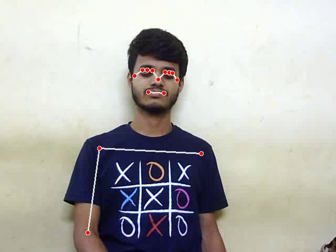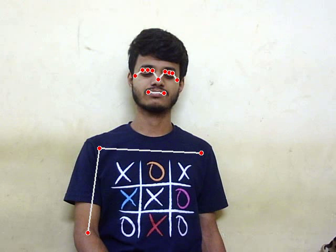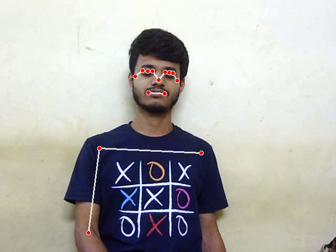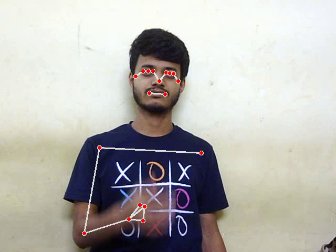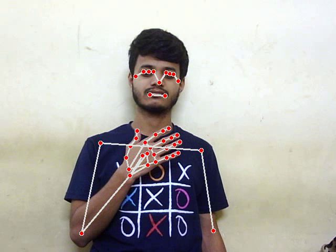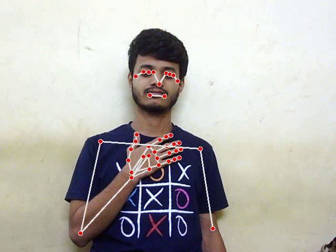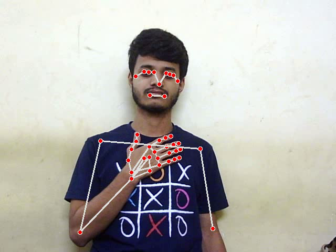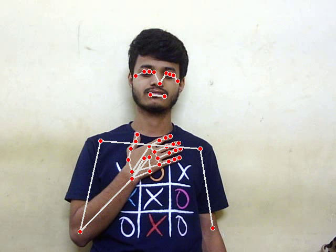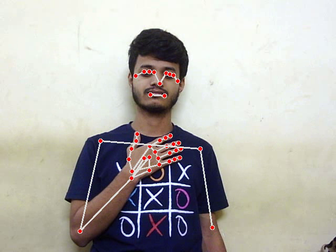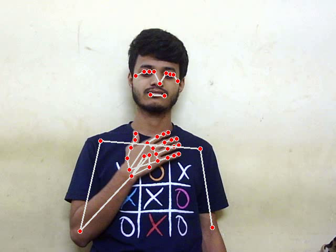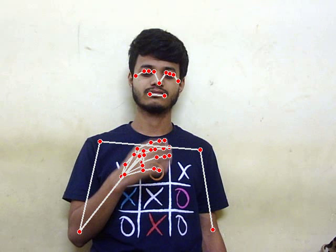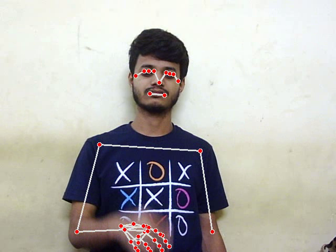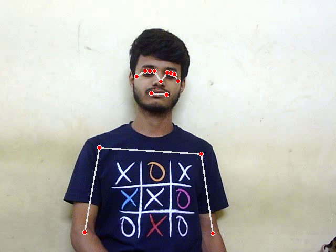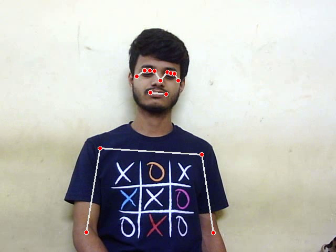my